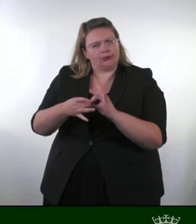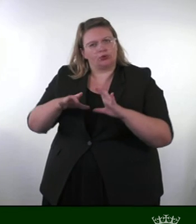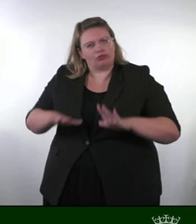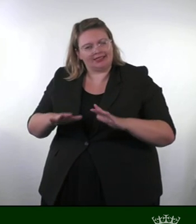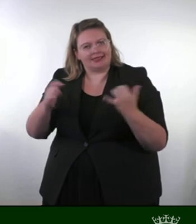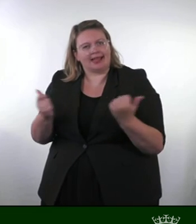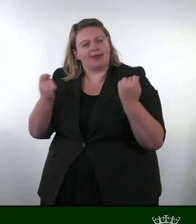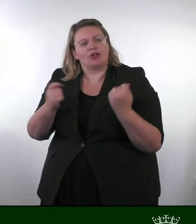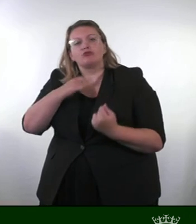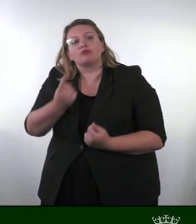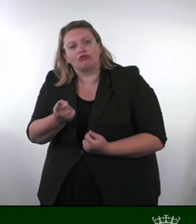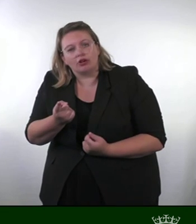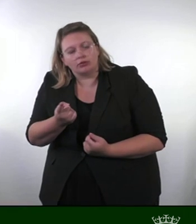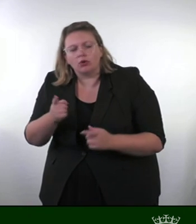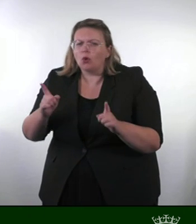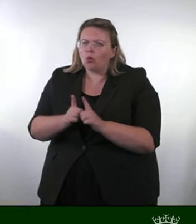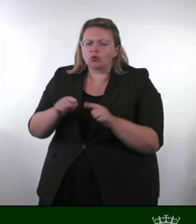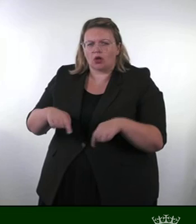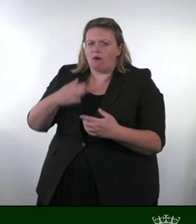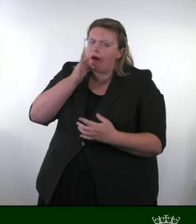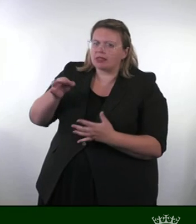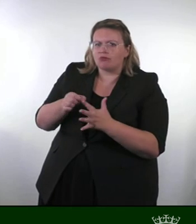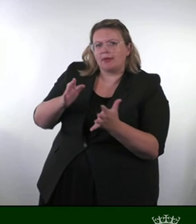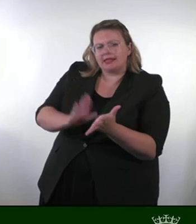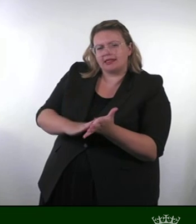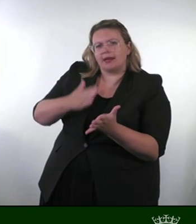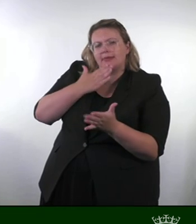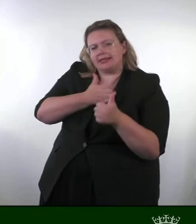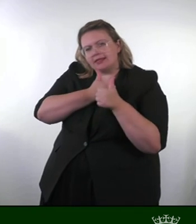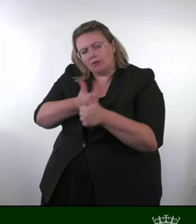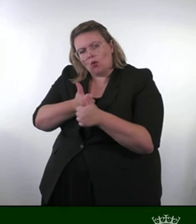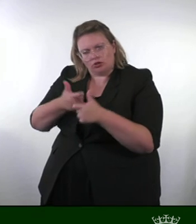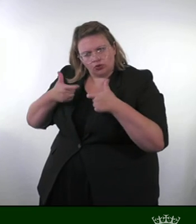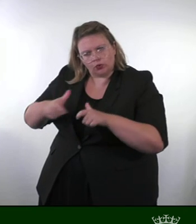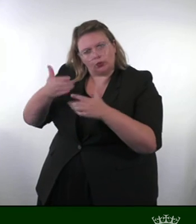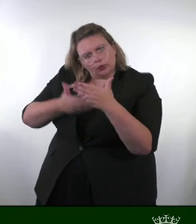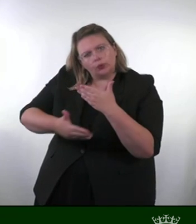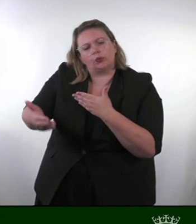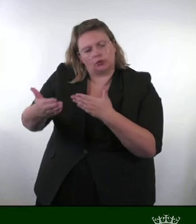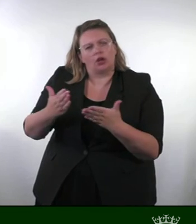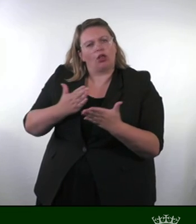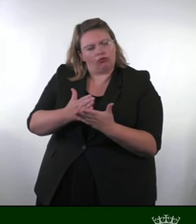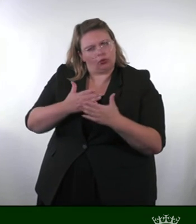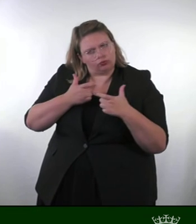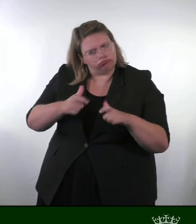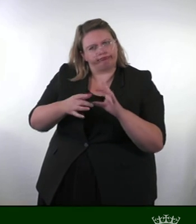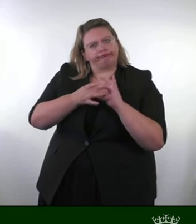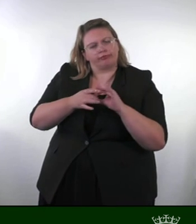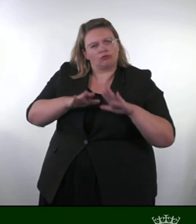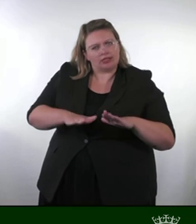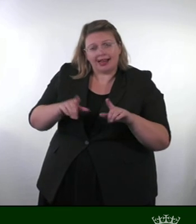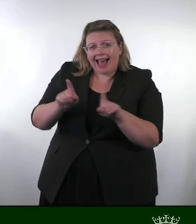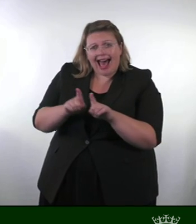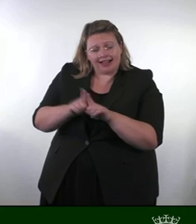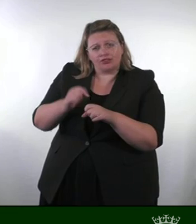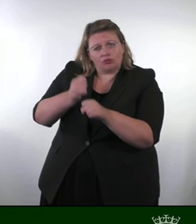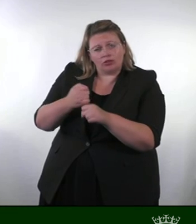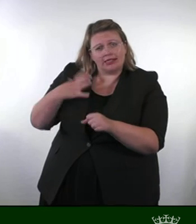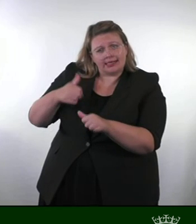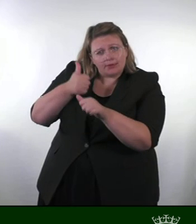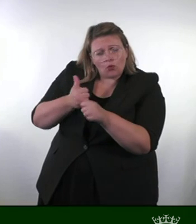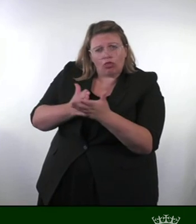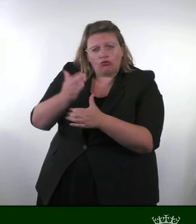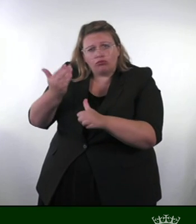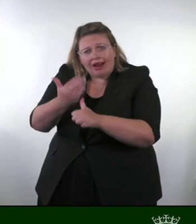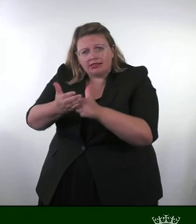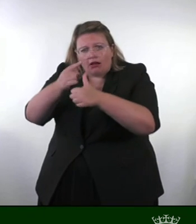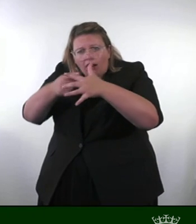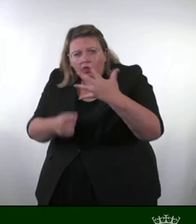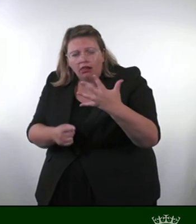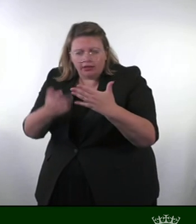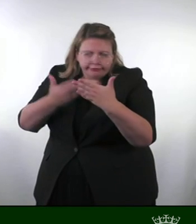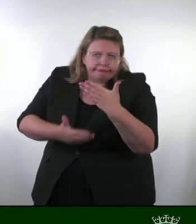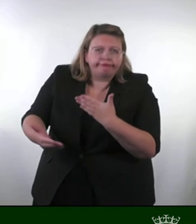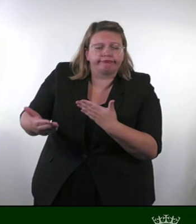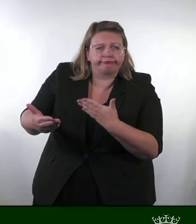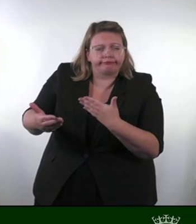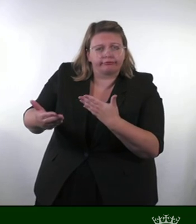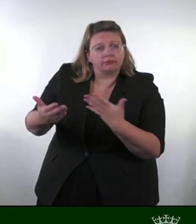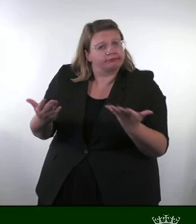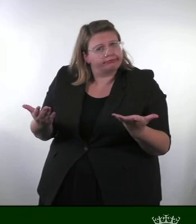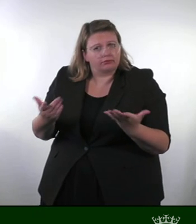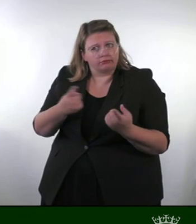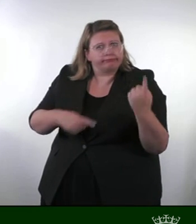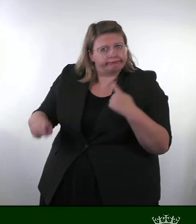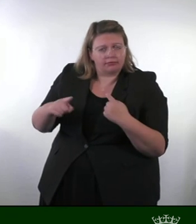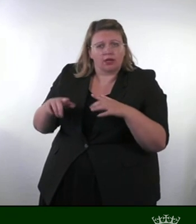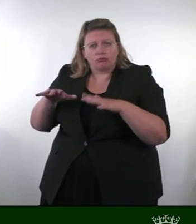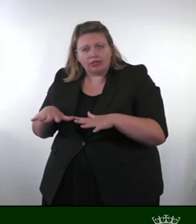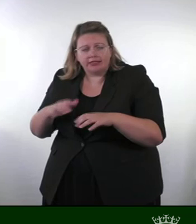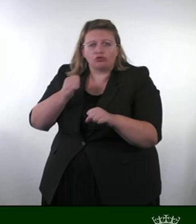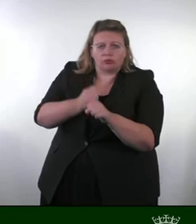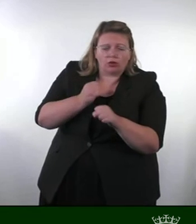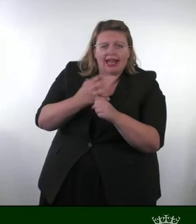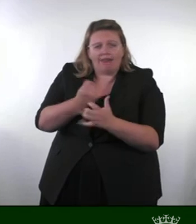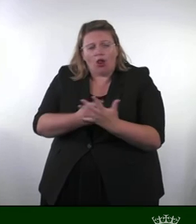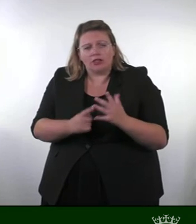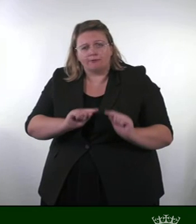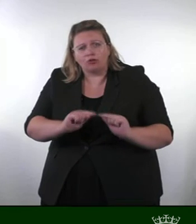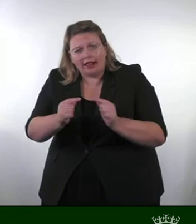Will he also pledge that Her Majesty’s Government will continue to give them every support both in that matter and also in all the practical issues for which they may need our assistance going forward with the challenges which we jointly face as part of the British family?